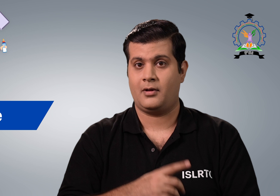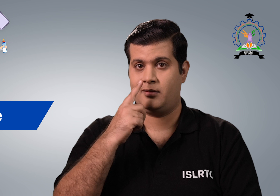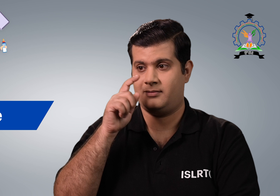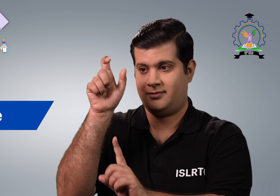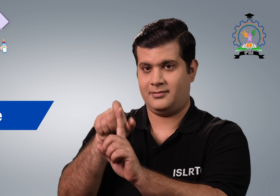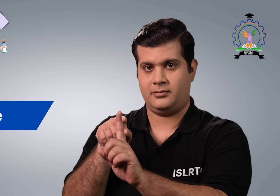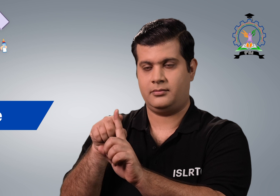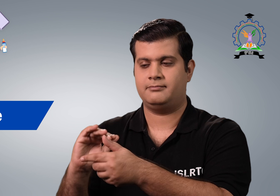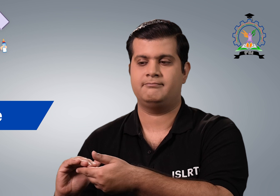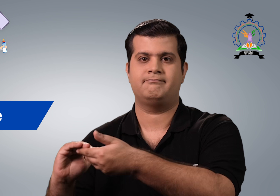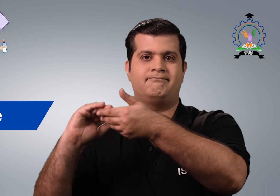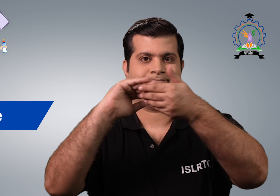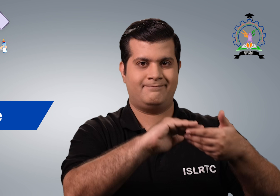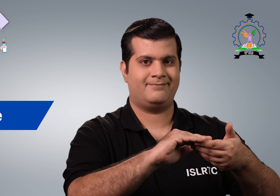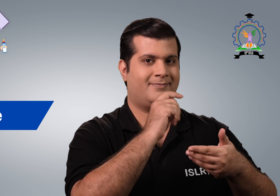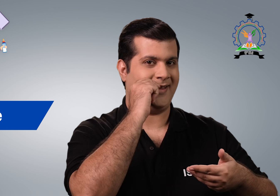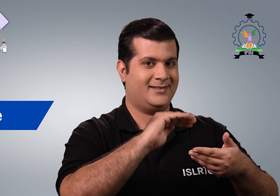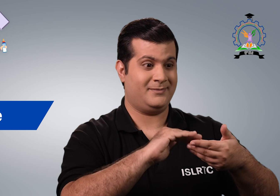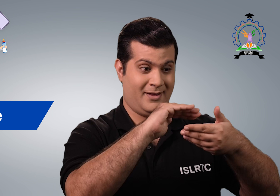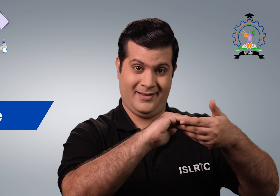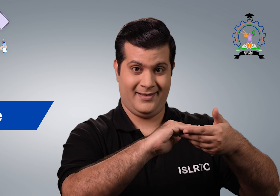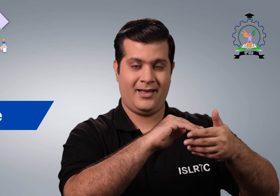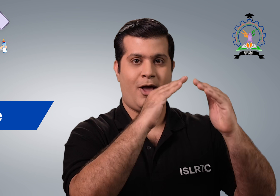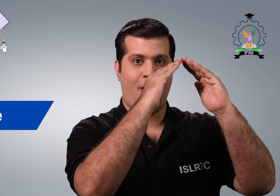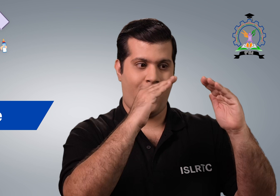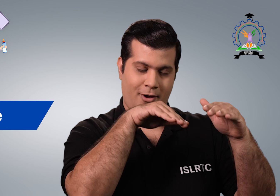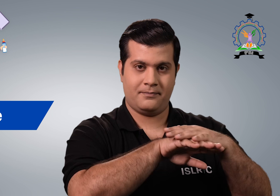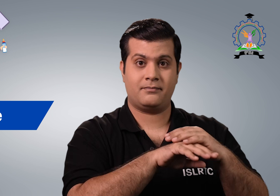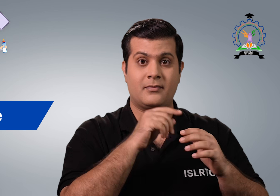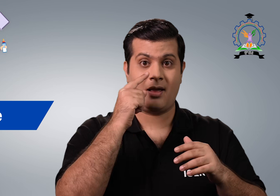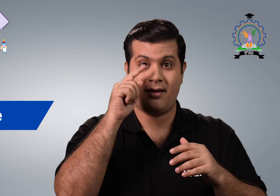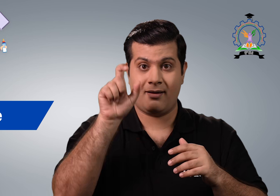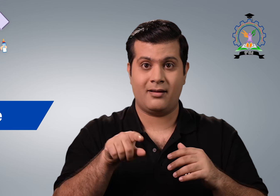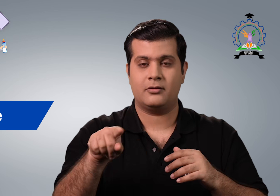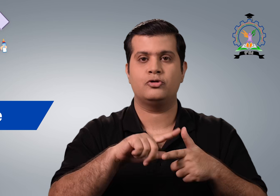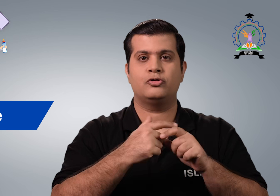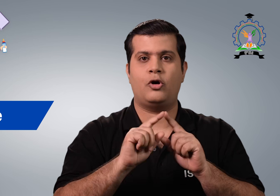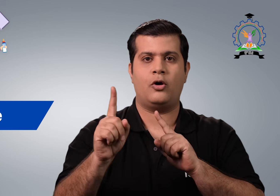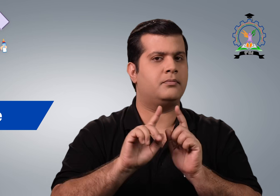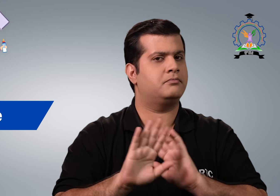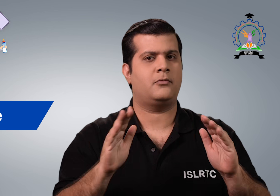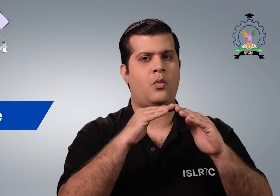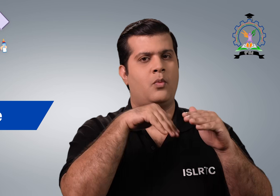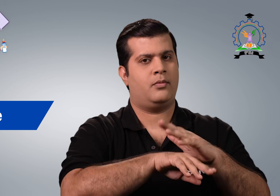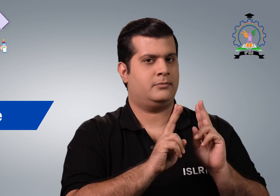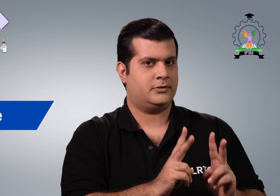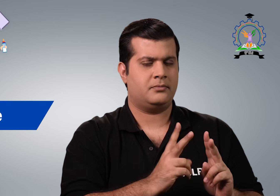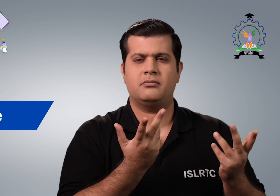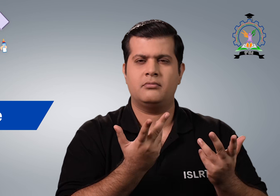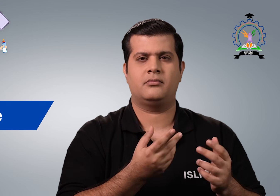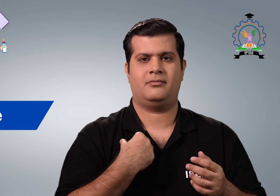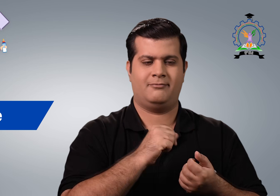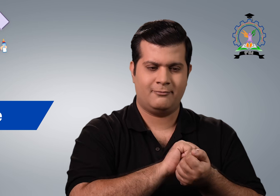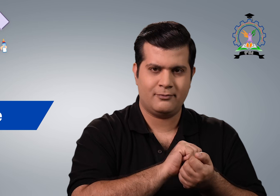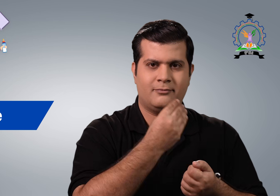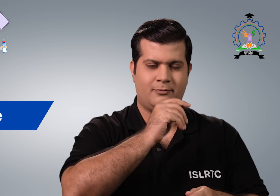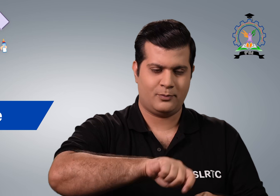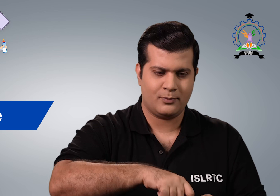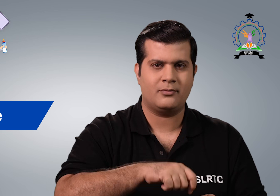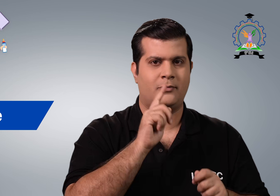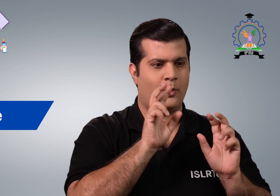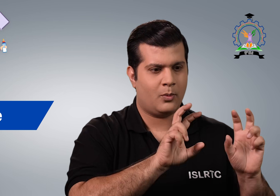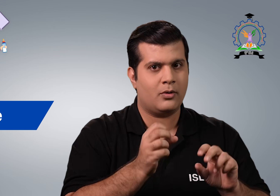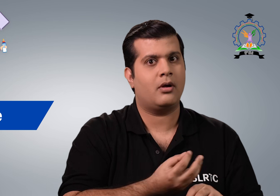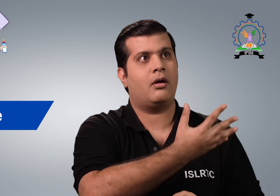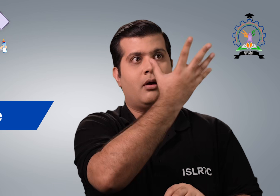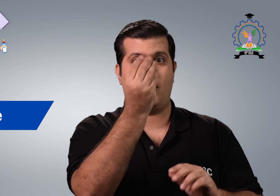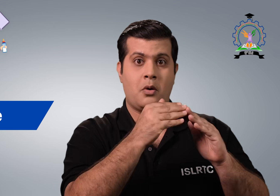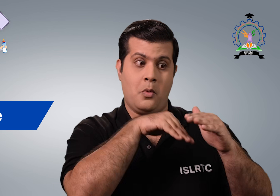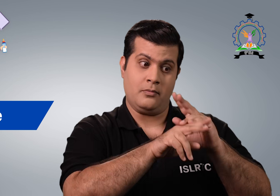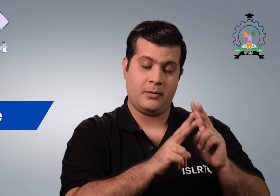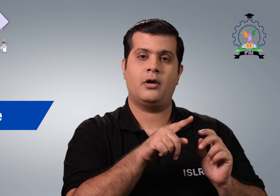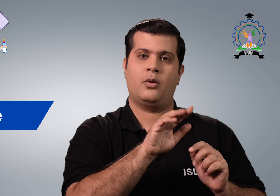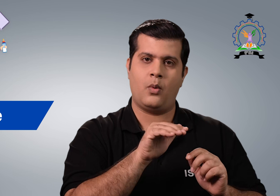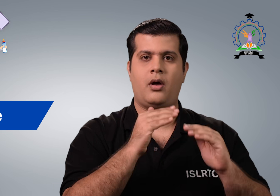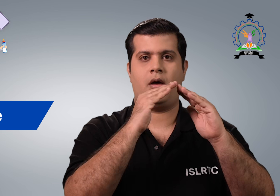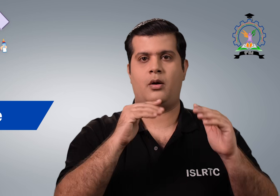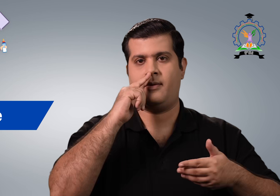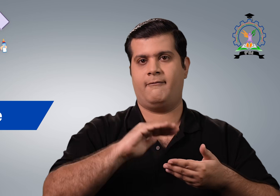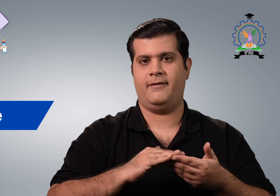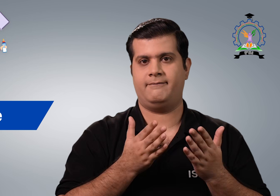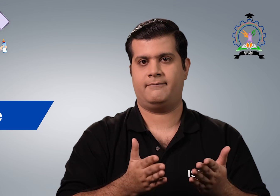After marriage, a woman who while staying at her husband's house, does not have job outside the home and who spends her time cleaning the house, cooking, looking after her family, etc.